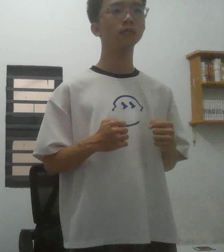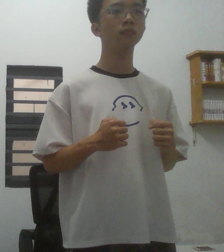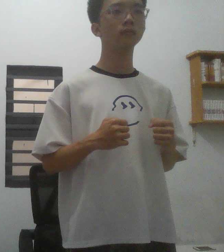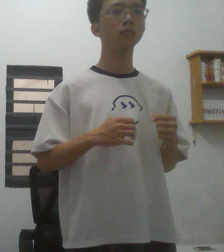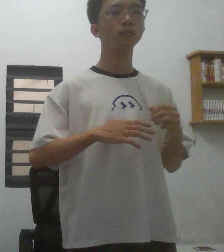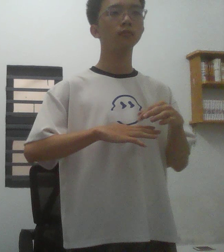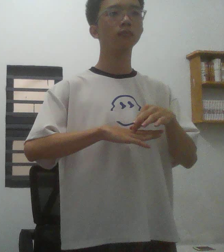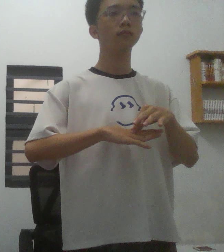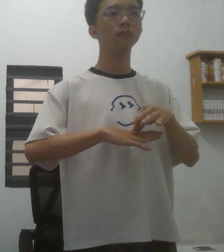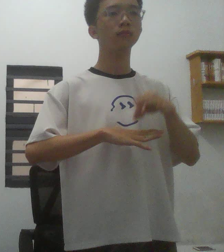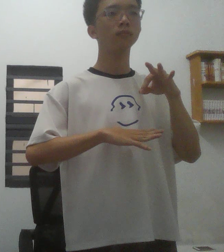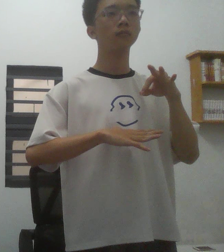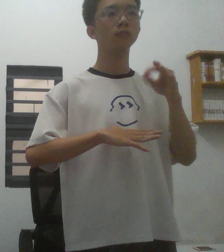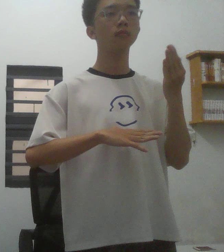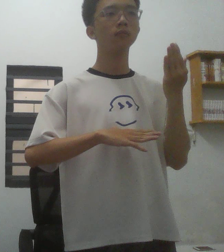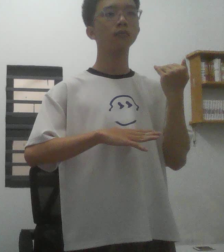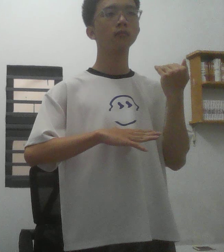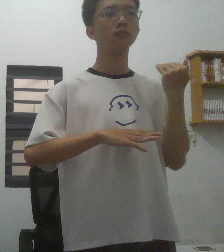tuan truoc